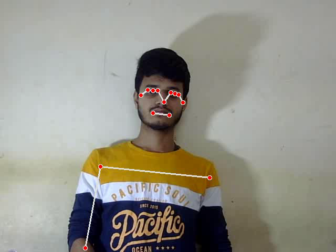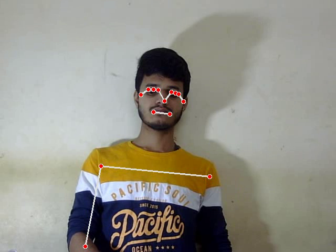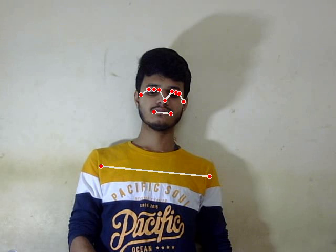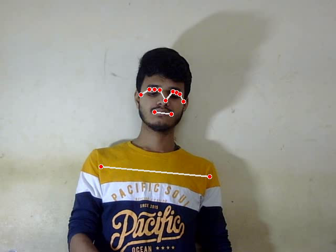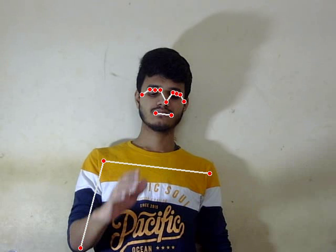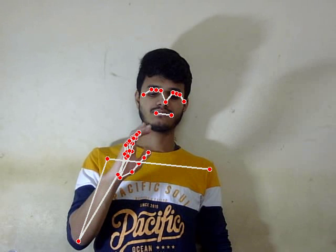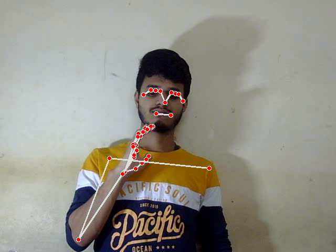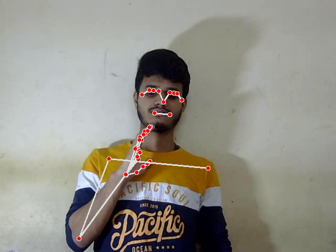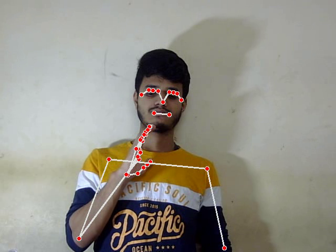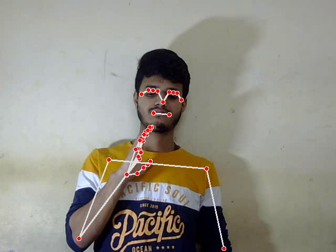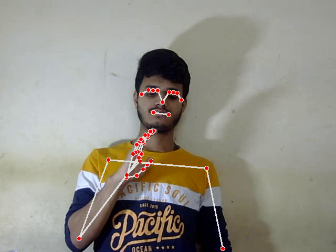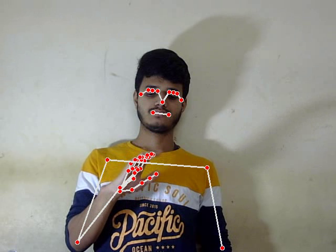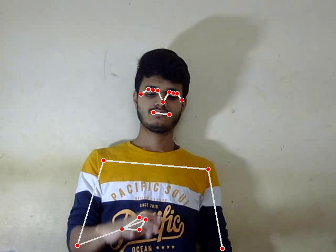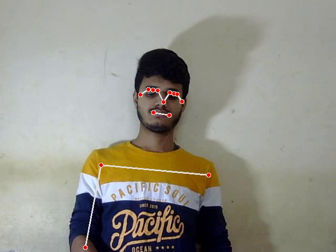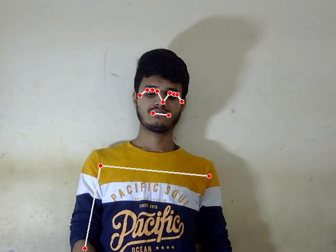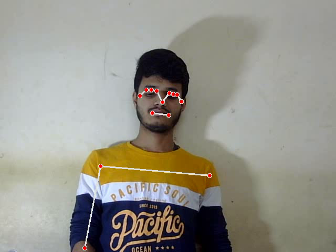fine